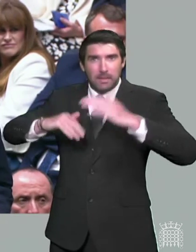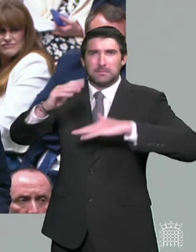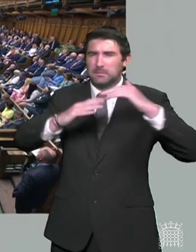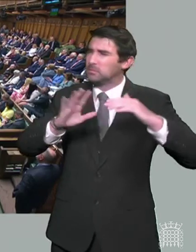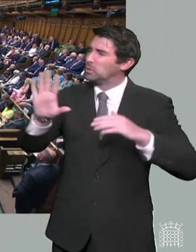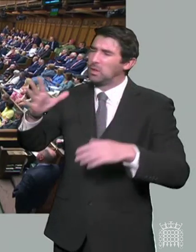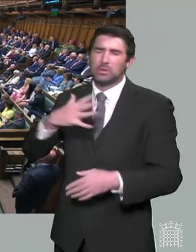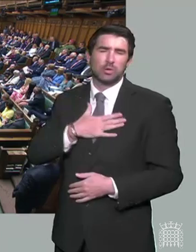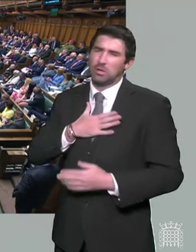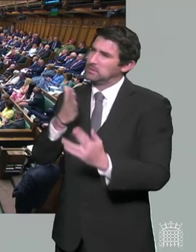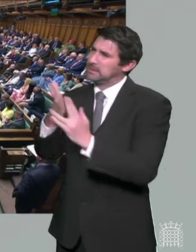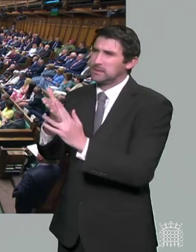On a point of order, Mr Speaker.